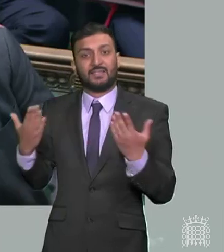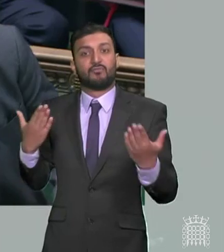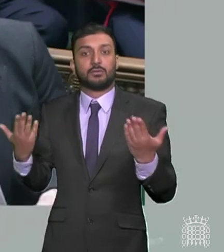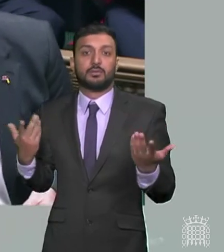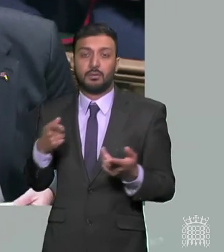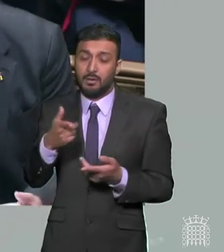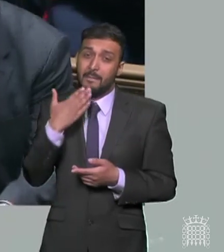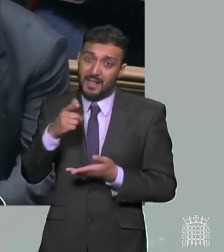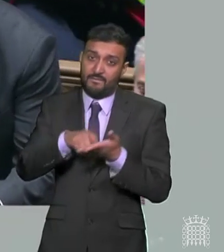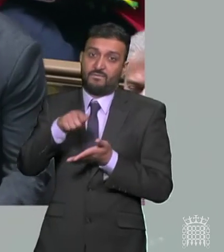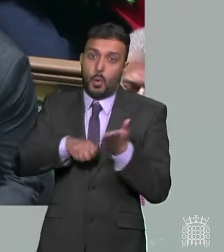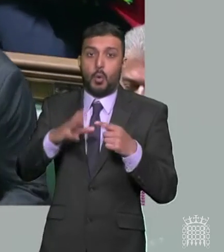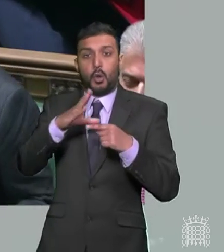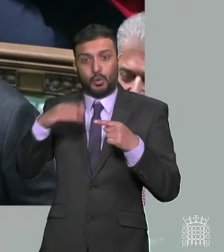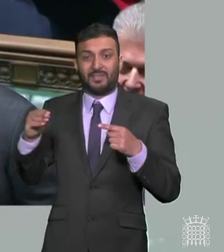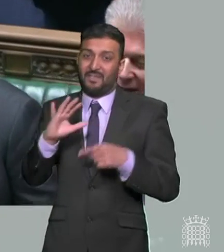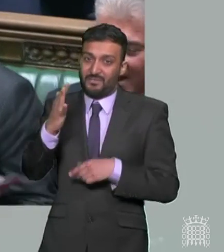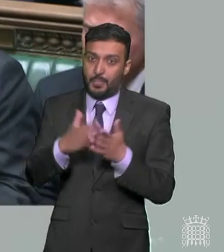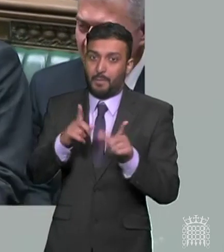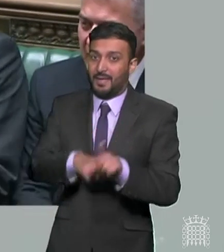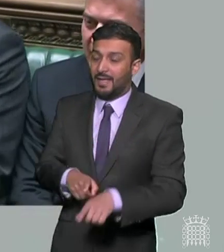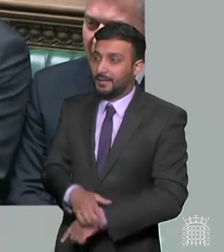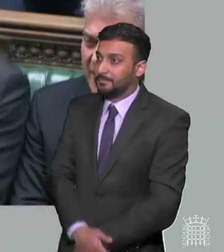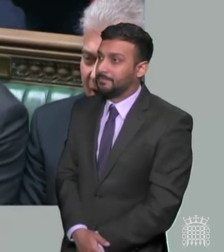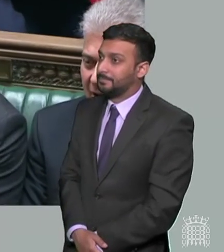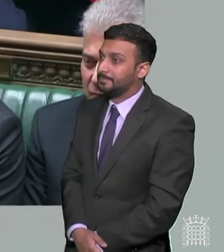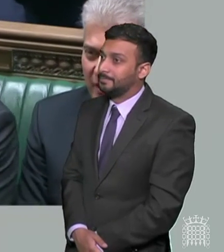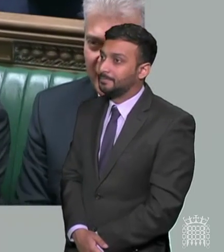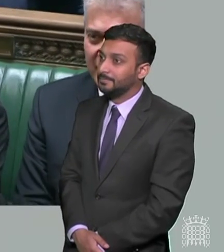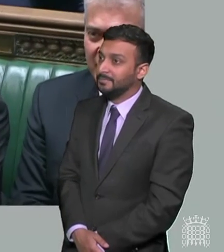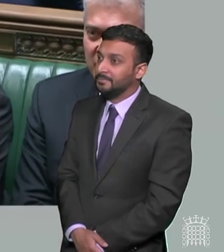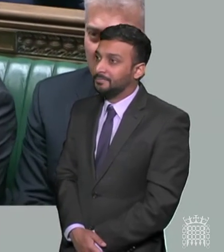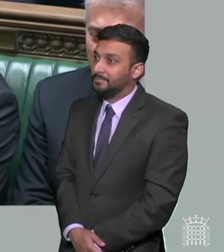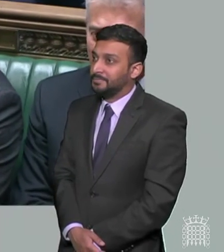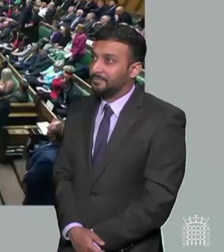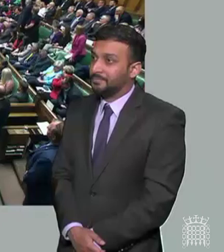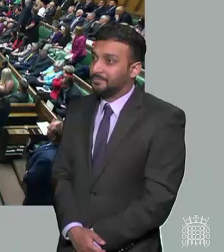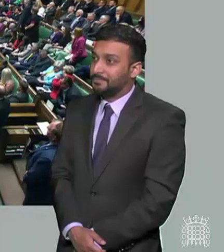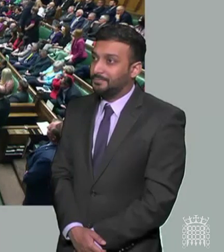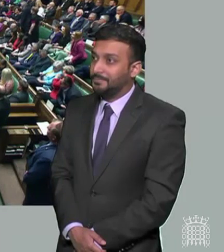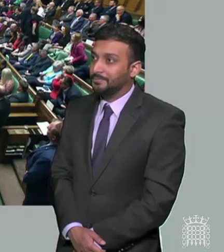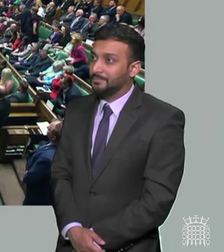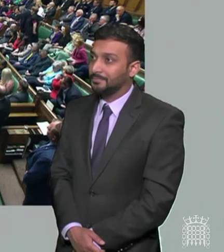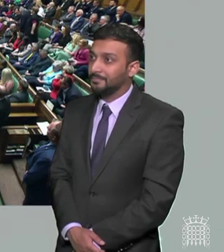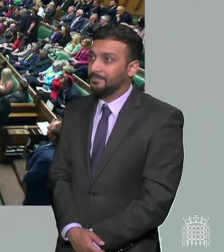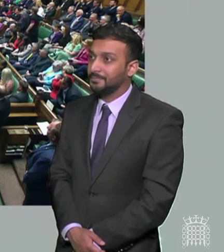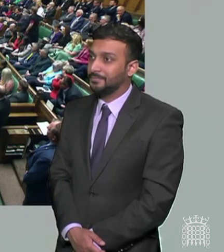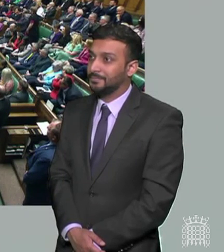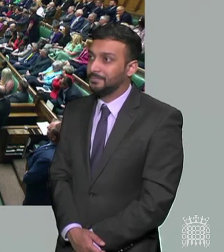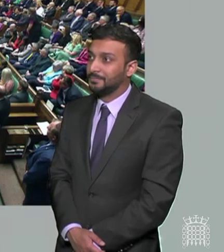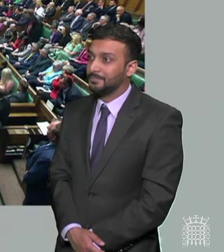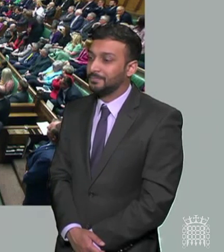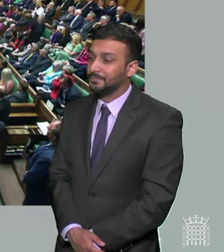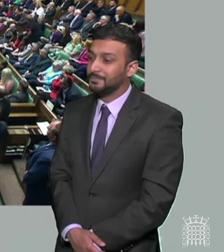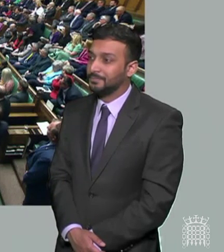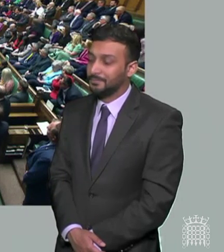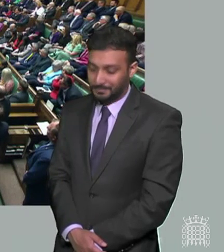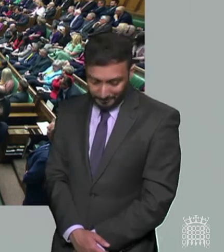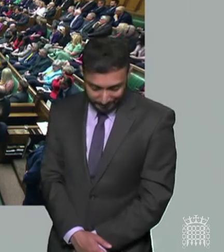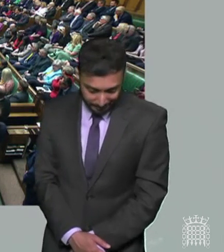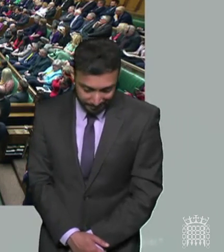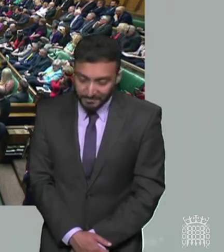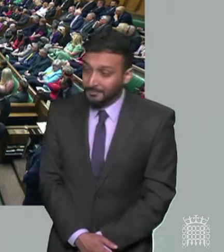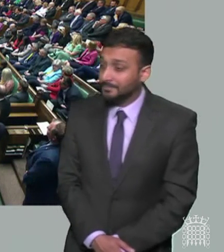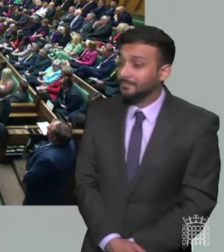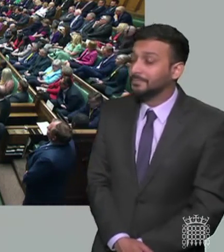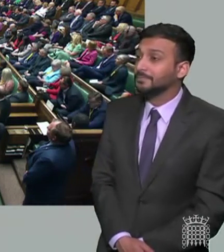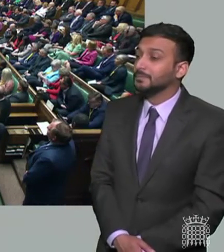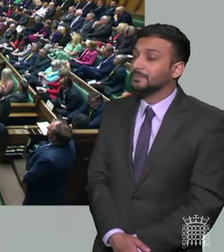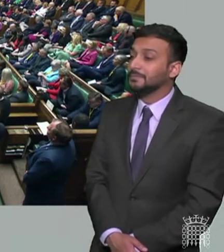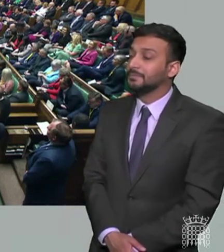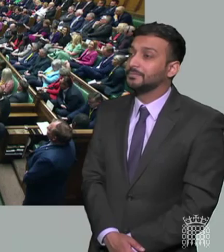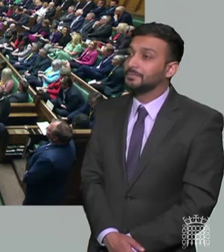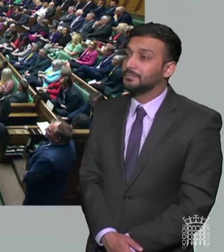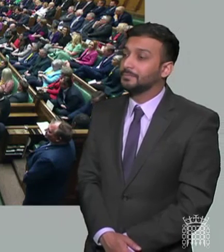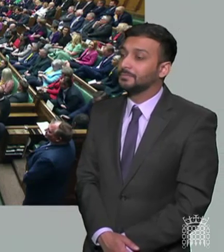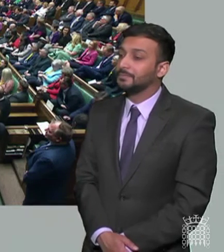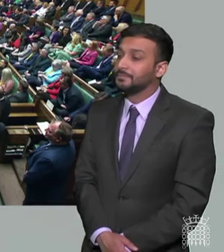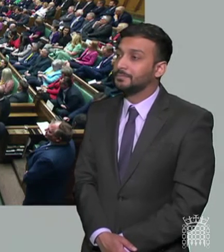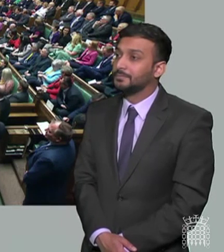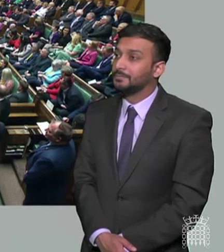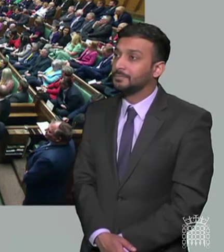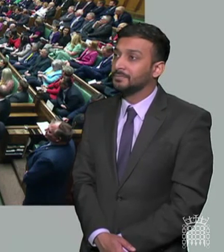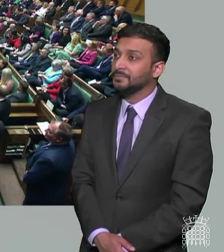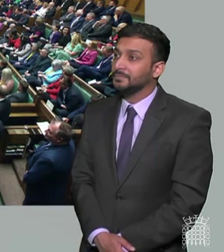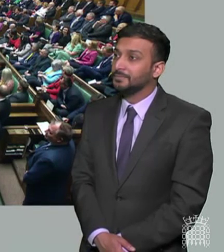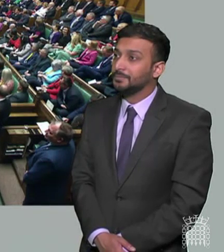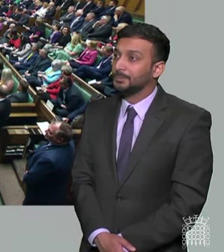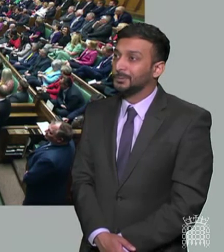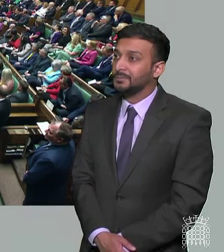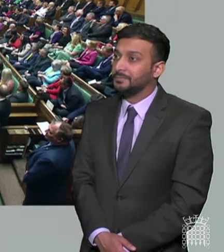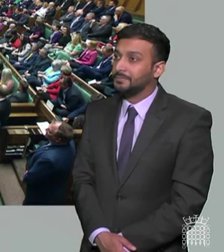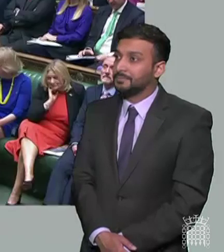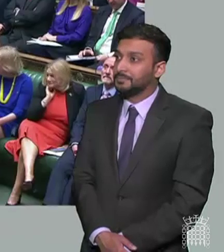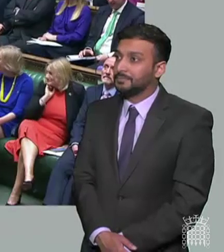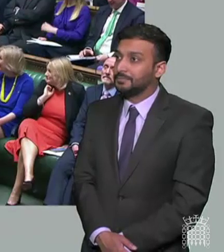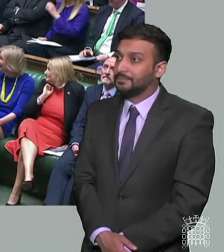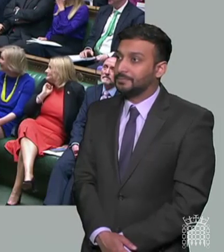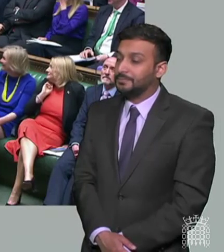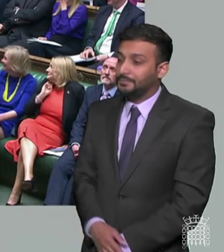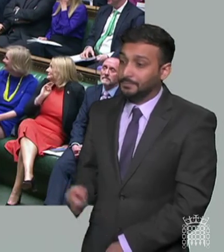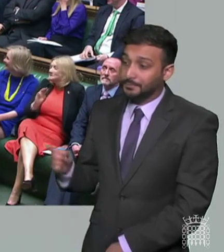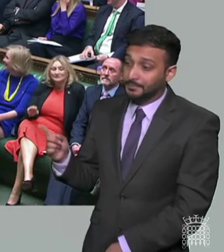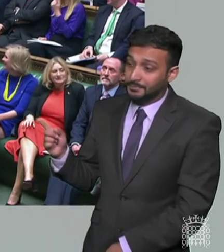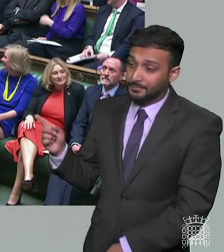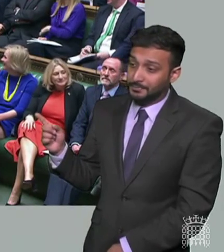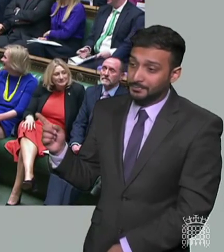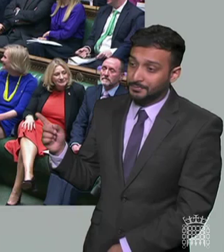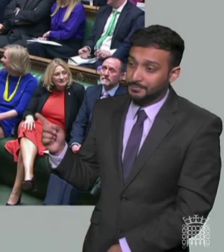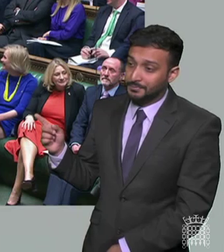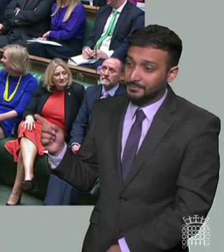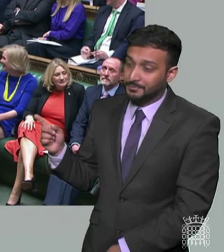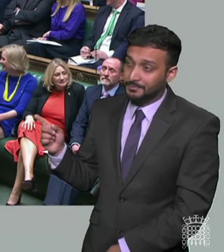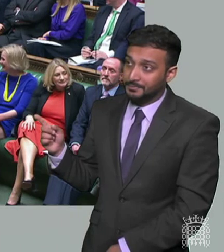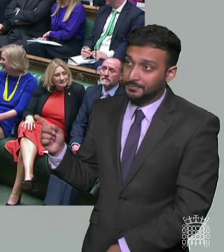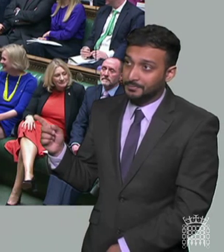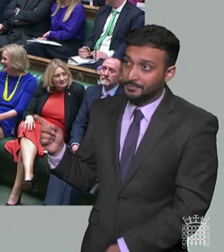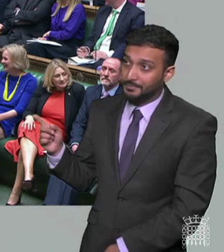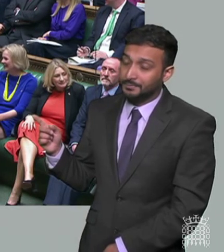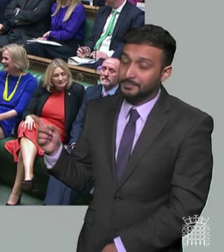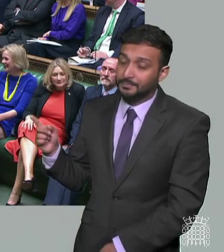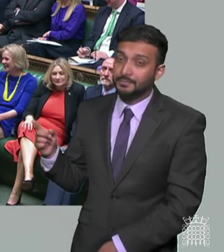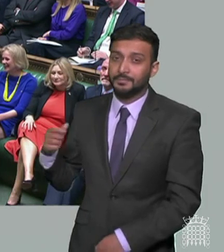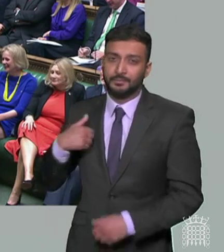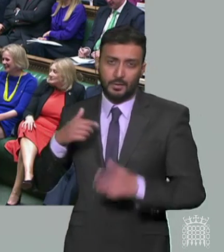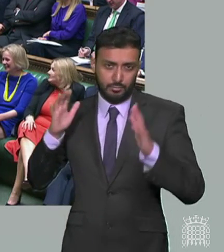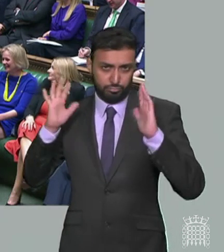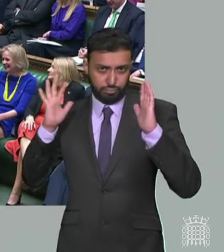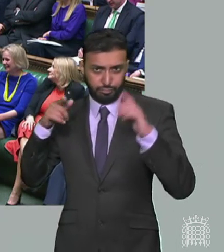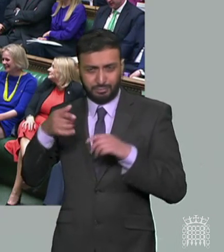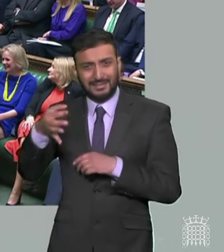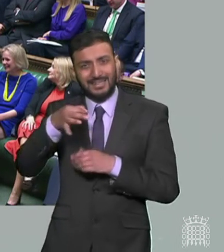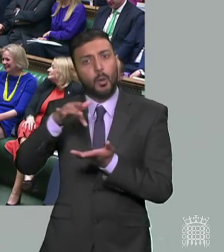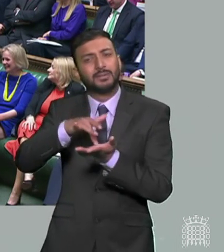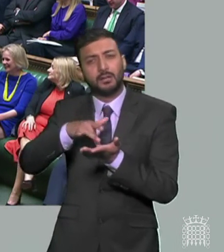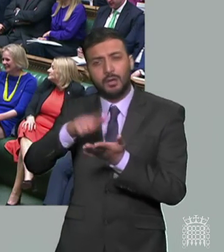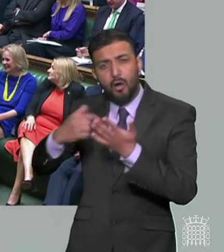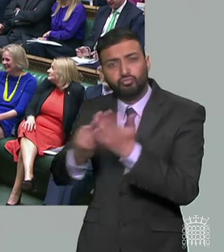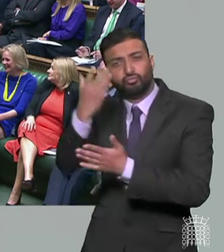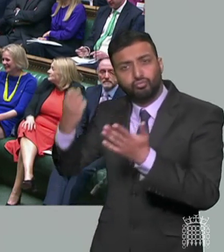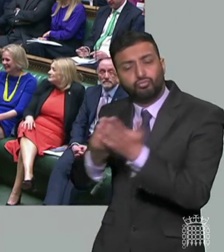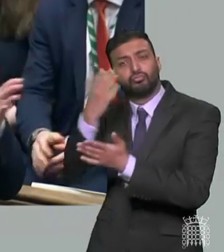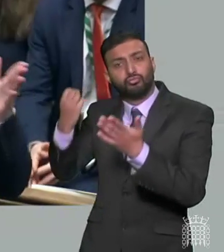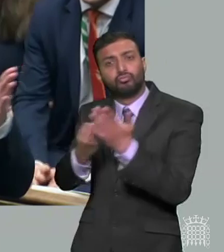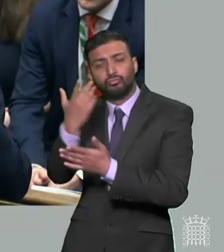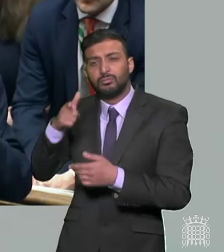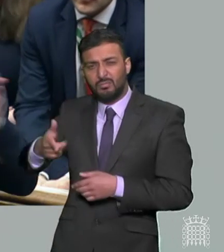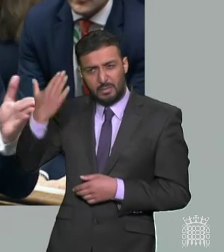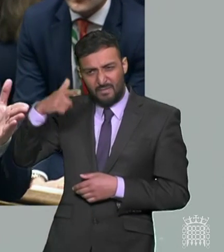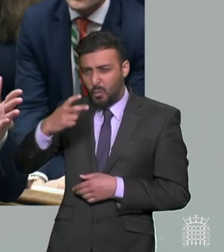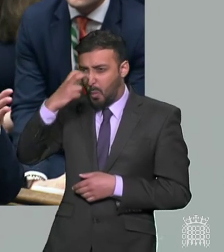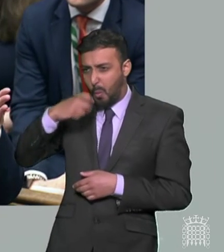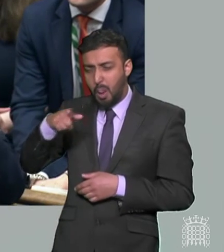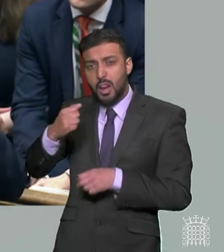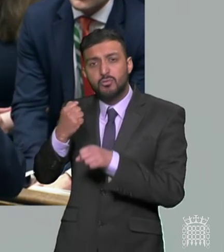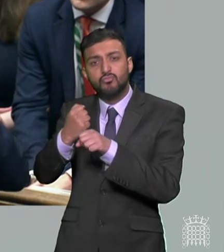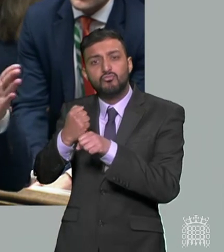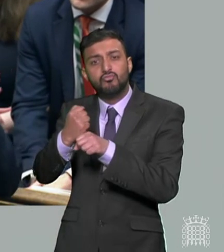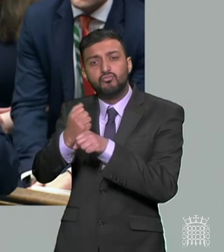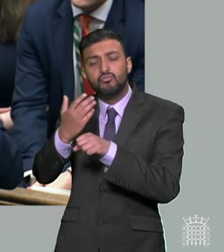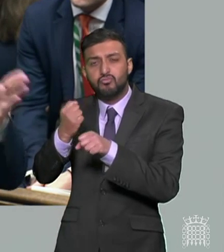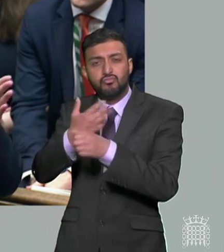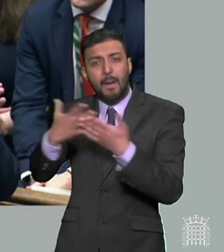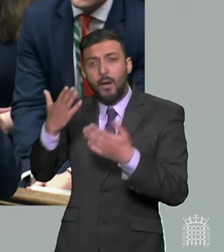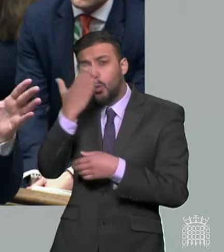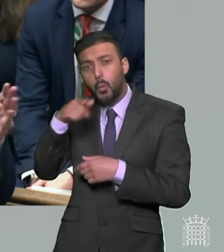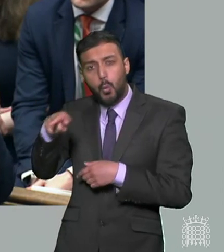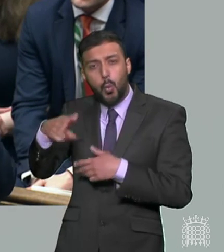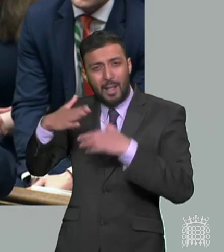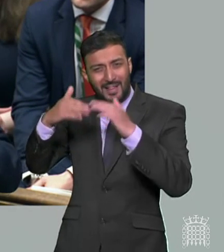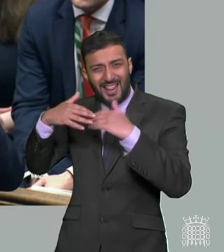2. Will the Prime Minister join me in welcoming the huge step forward this week in the regeneration of Heanor town centre in my constituency with the successful purchase of the run-down old grammar school building, using the Government’s towns fund money?